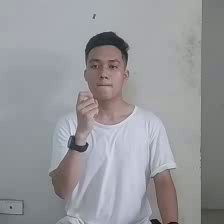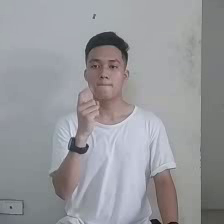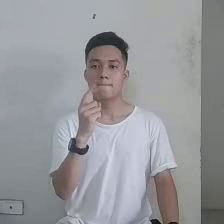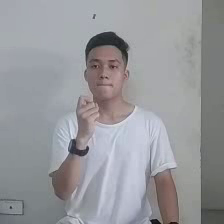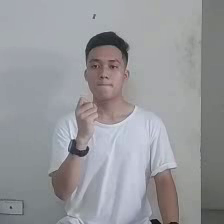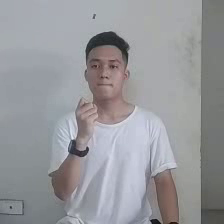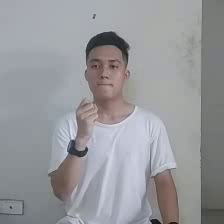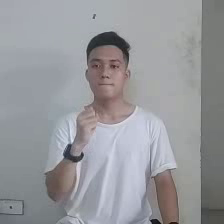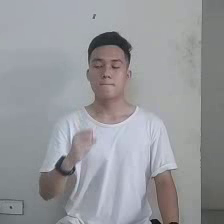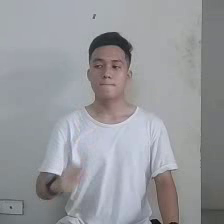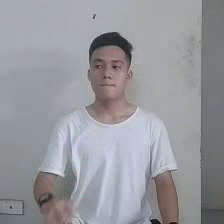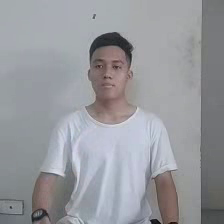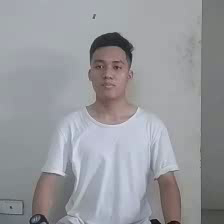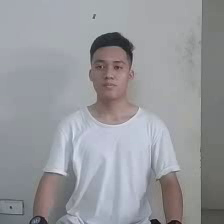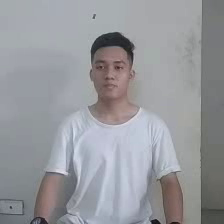Đâu